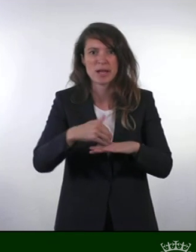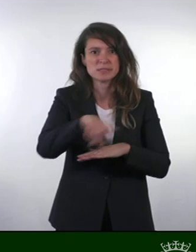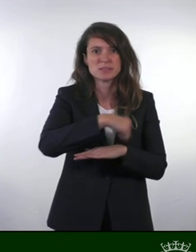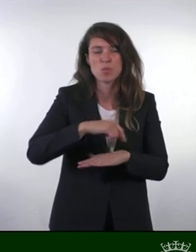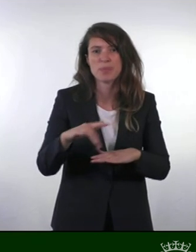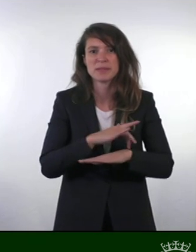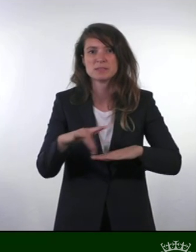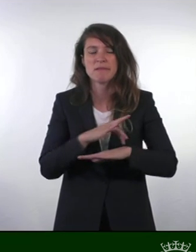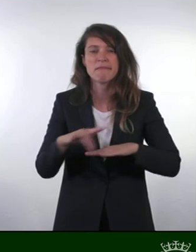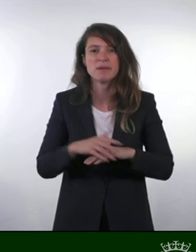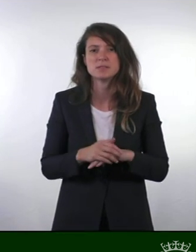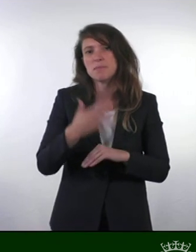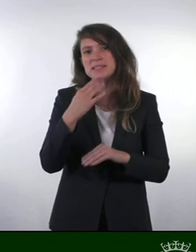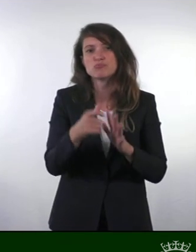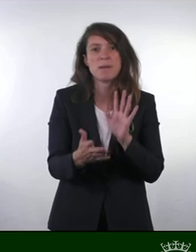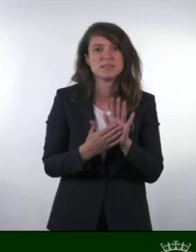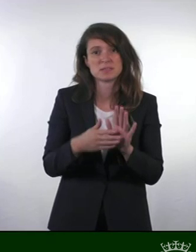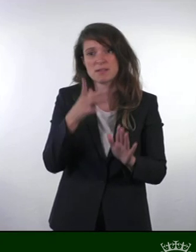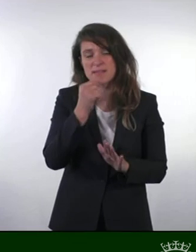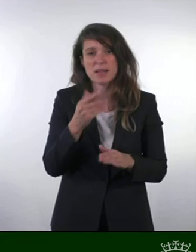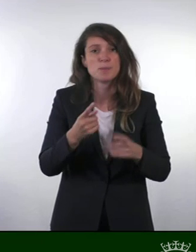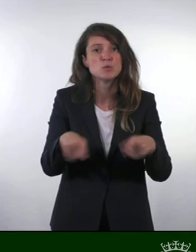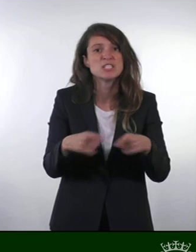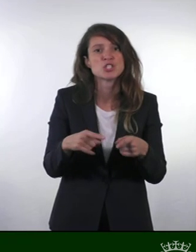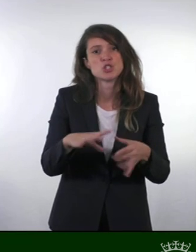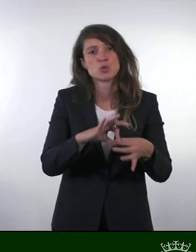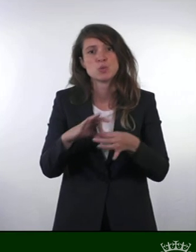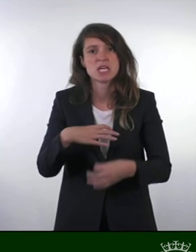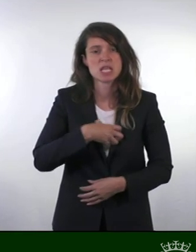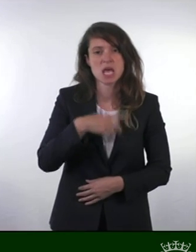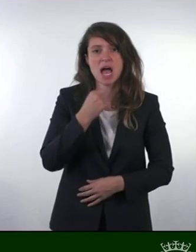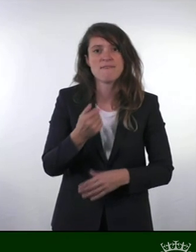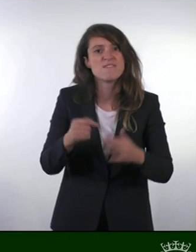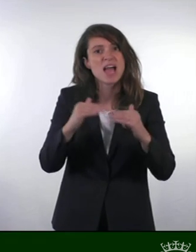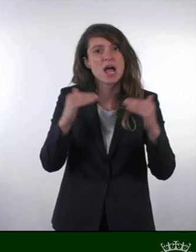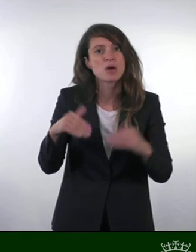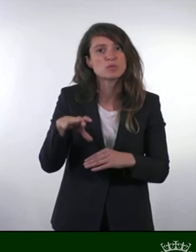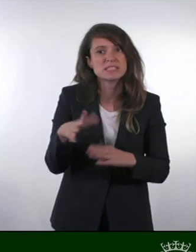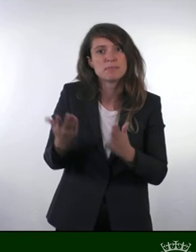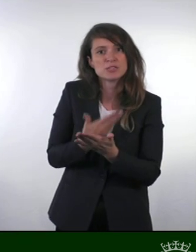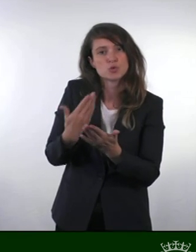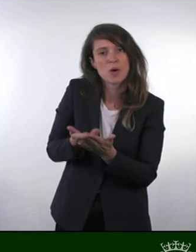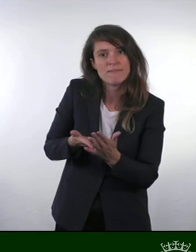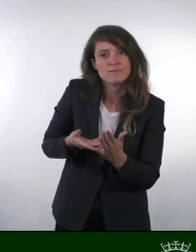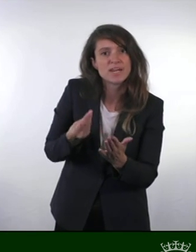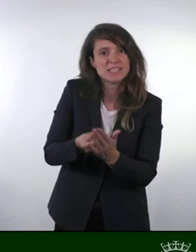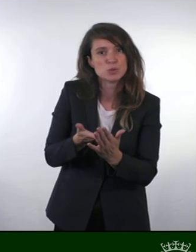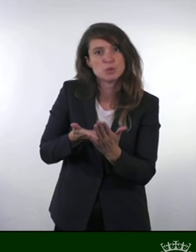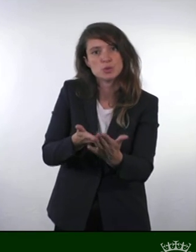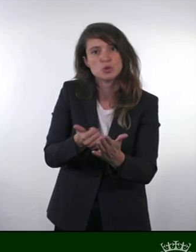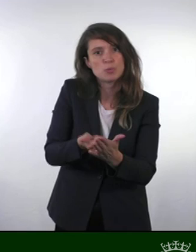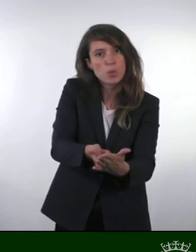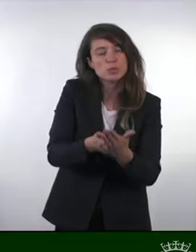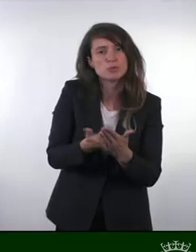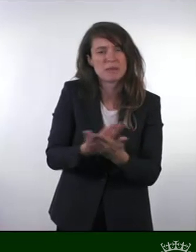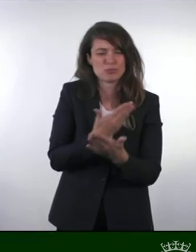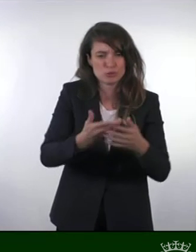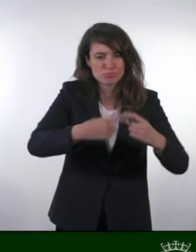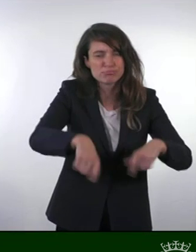Will the Prime Minister heed the calls from the Musicians Union, the Broadcasting, Entertainment, Cinematograph and Theatre Union and Equity, and provide the financial support to ensure the survival of the arts sector?